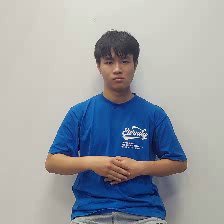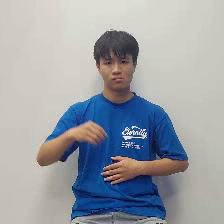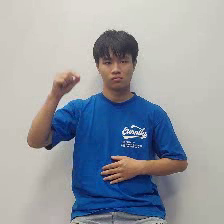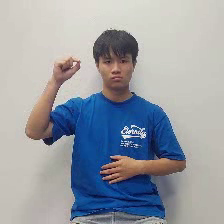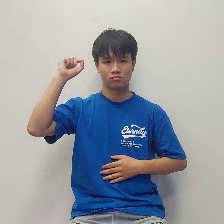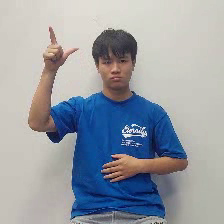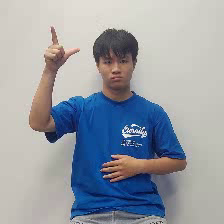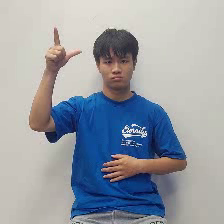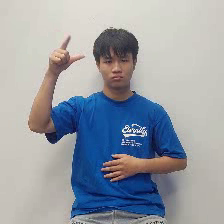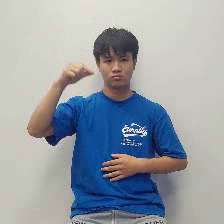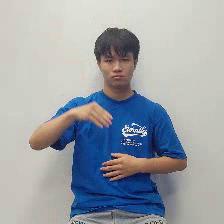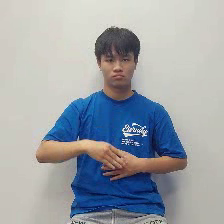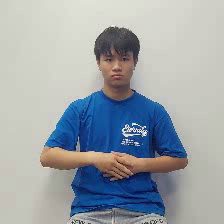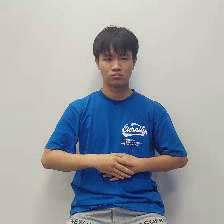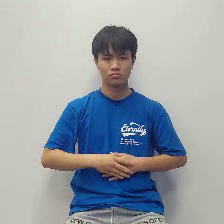Thức dậy